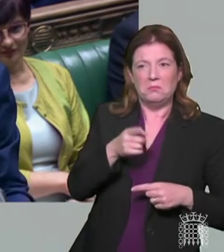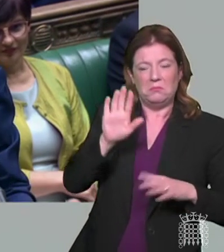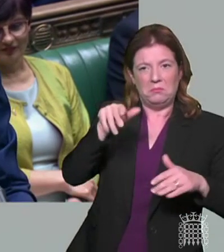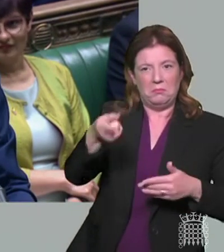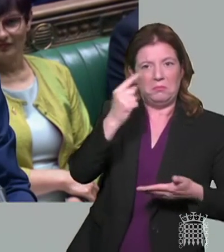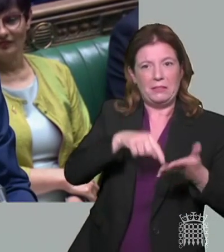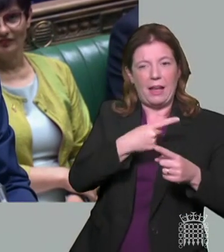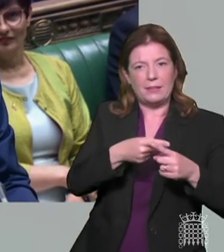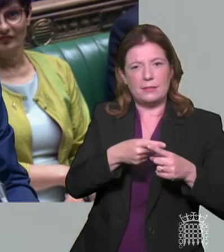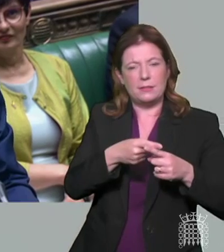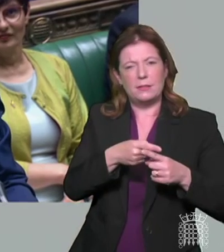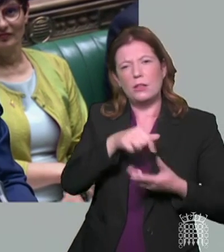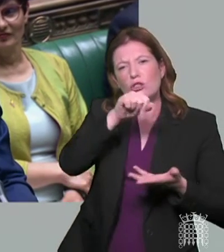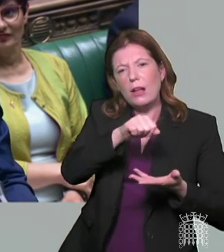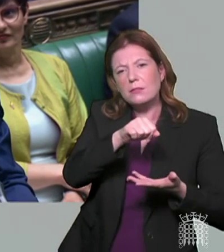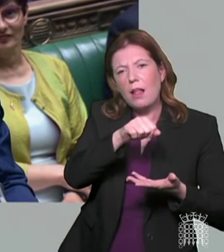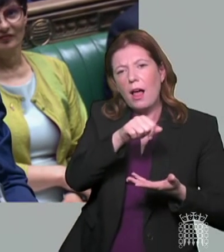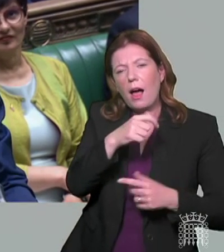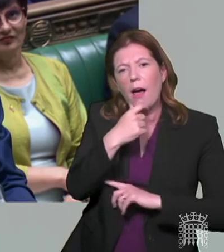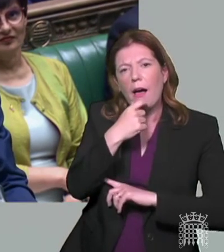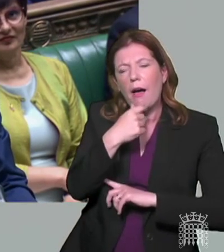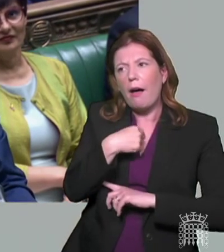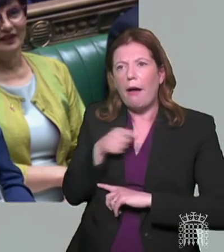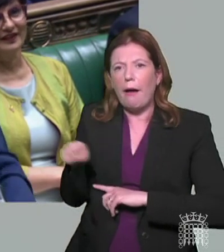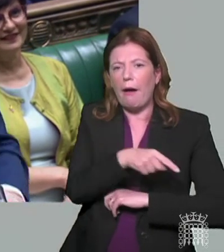But in which camp does the Chancellor put himself? He says neither.